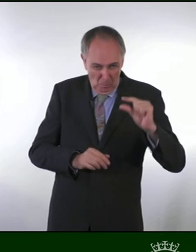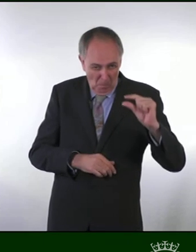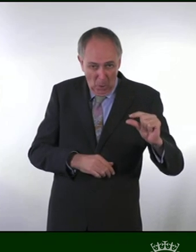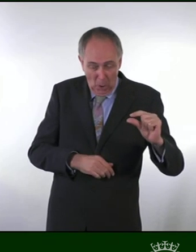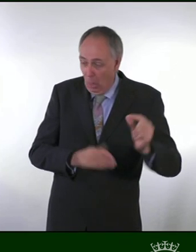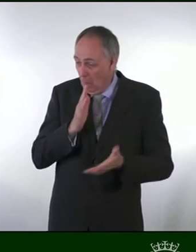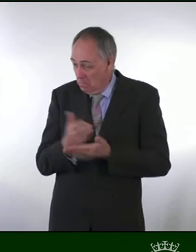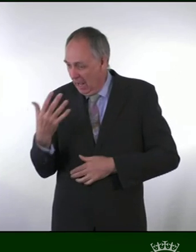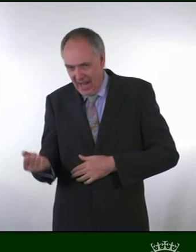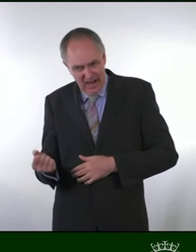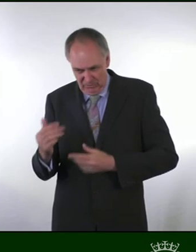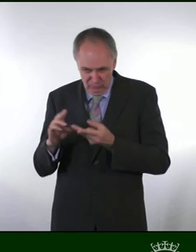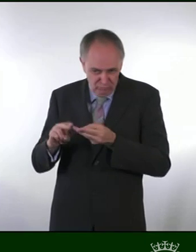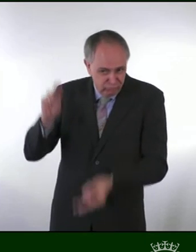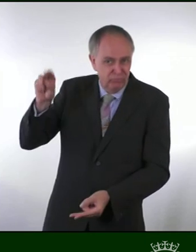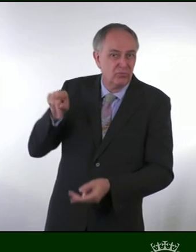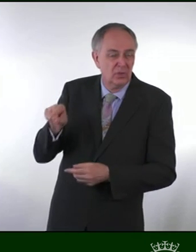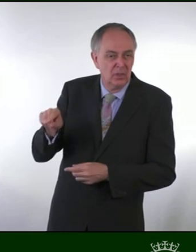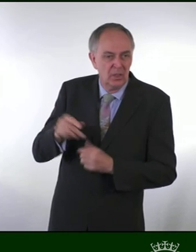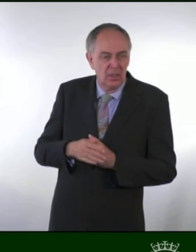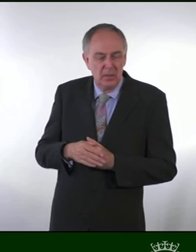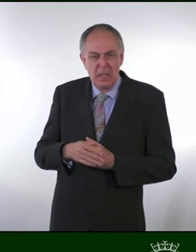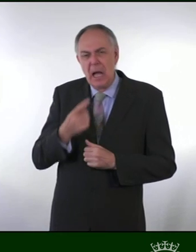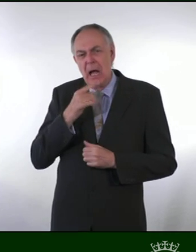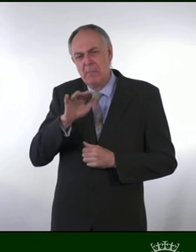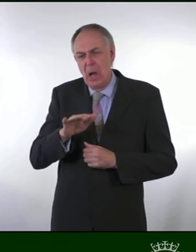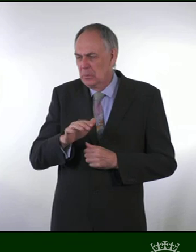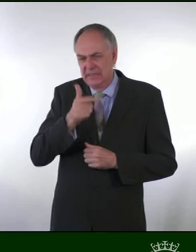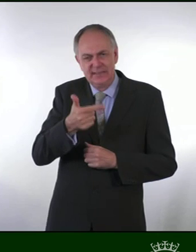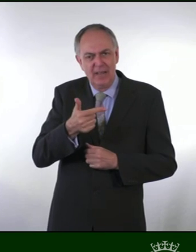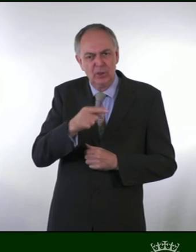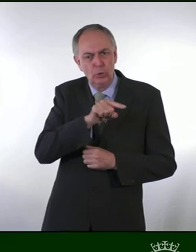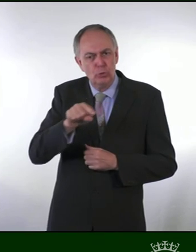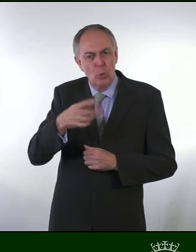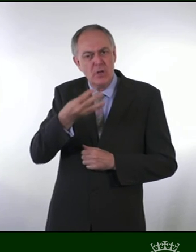According to the Office for National Statistics, the number actually infected every day is between 7,000 and 9,000.